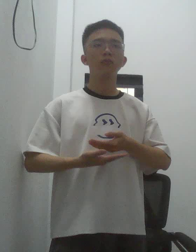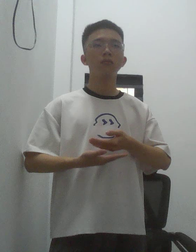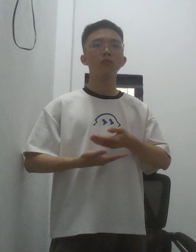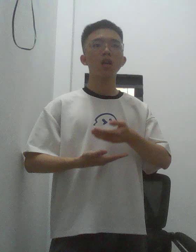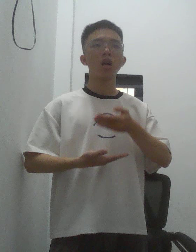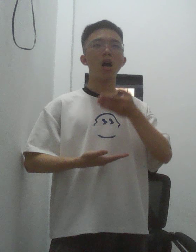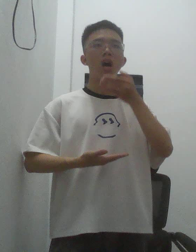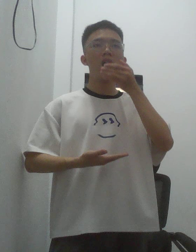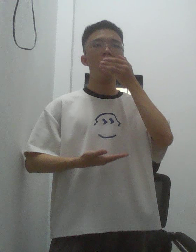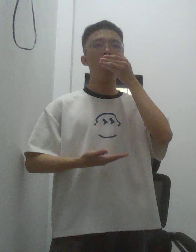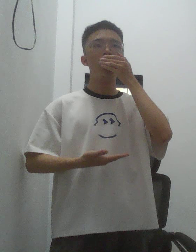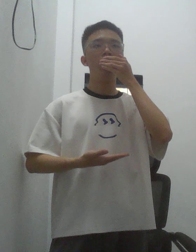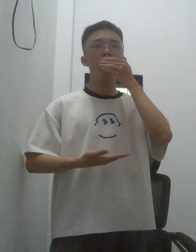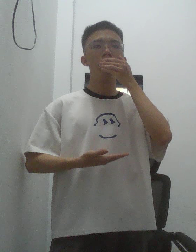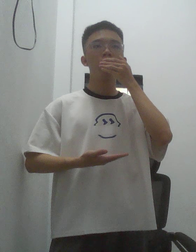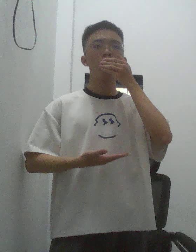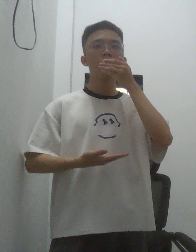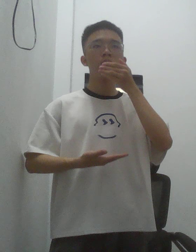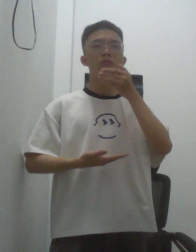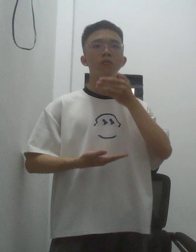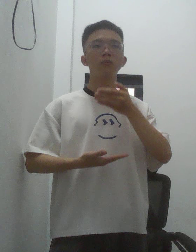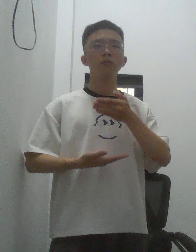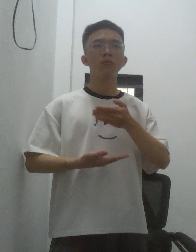sup